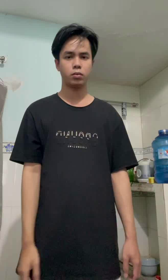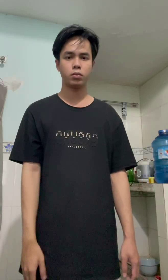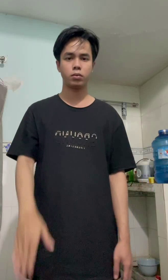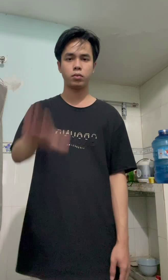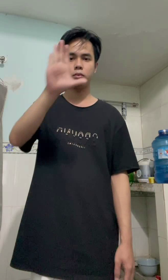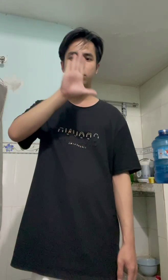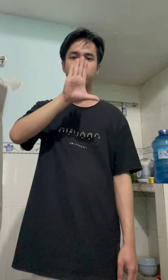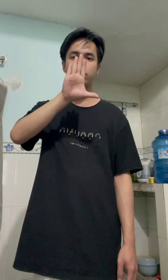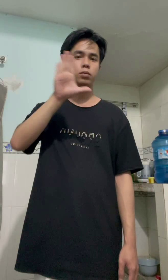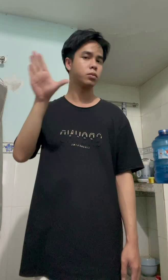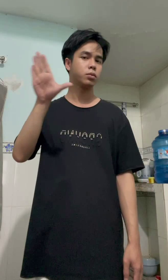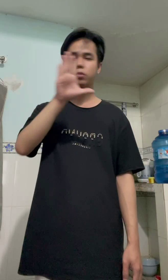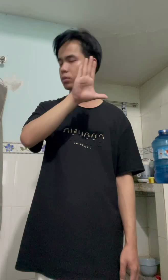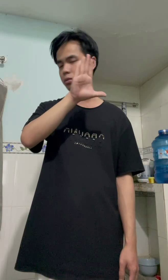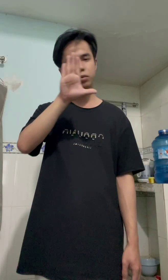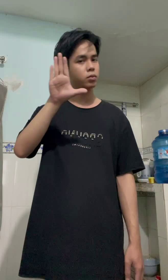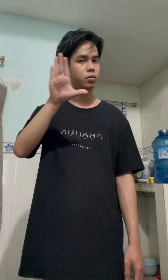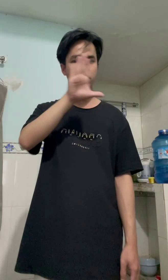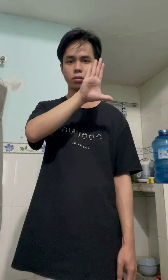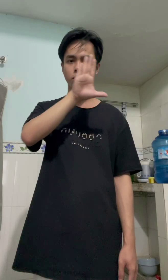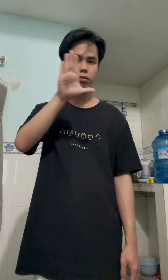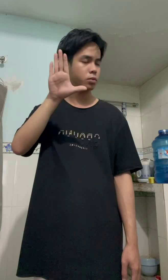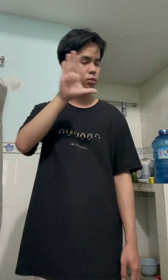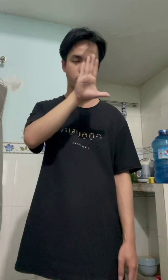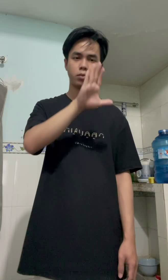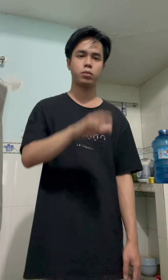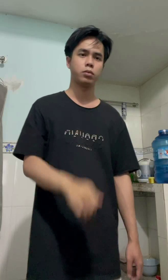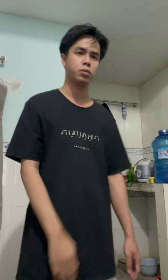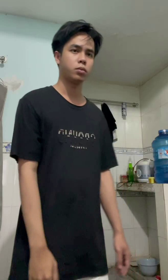khong dong y